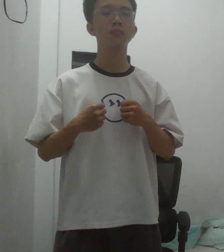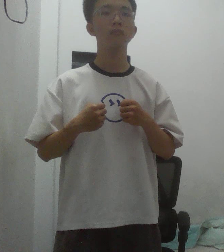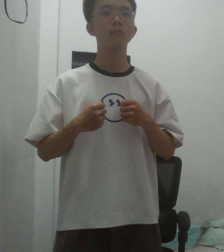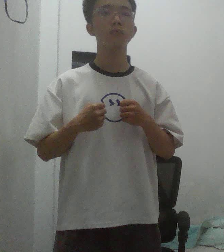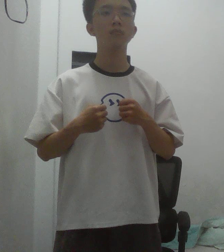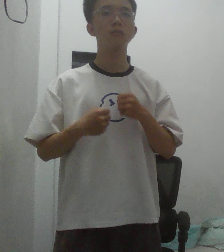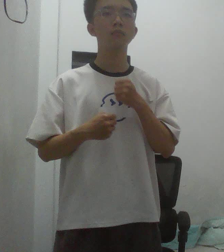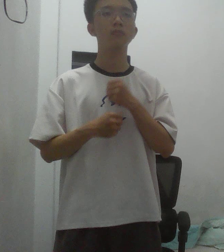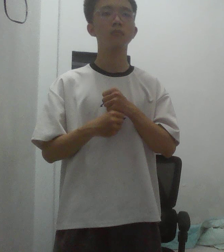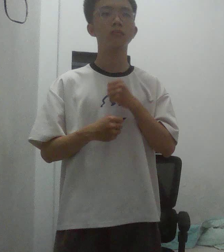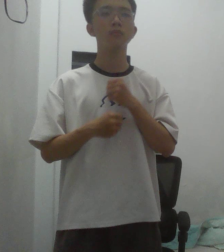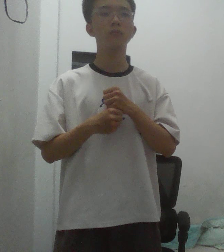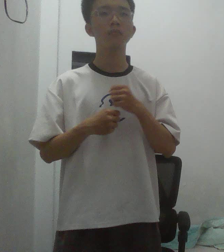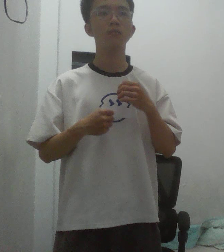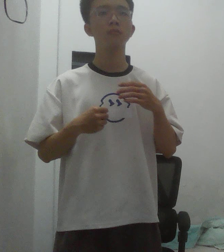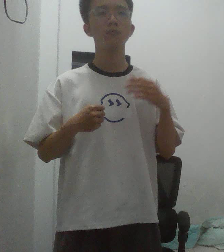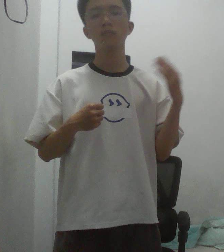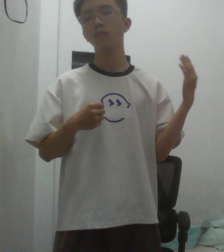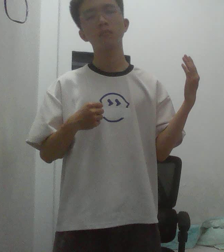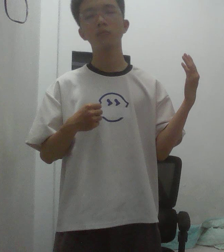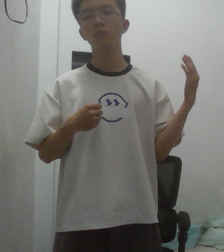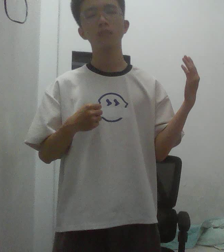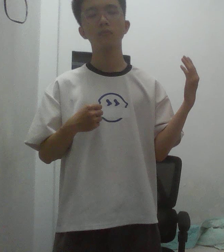that nghiep